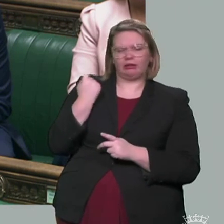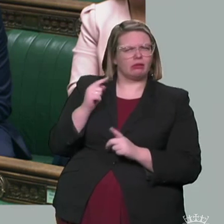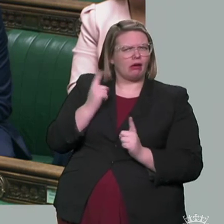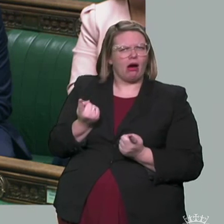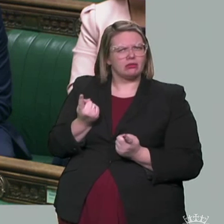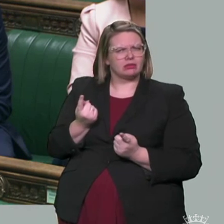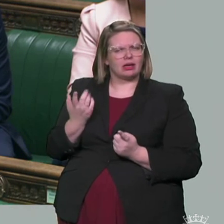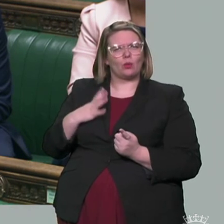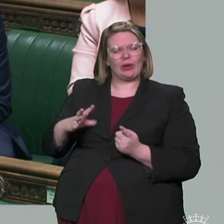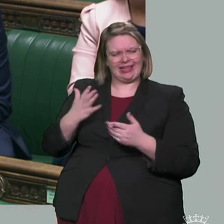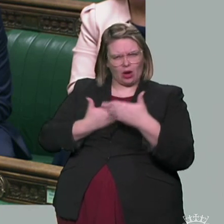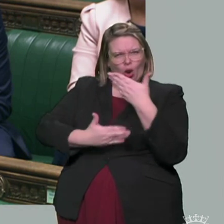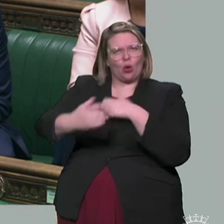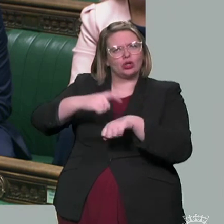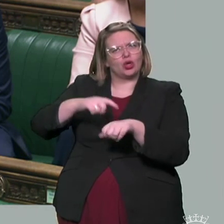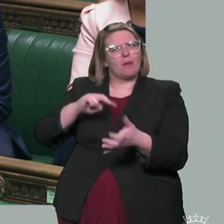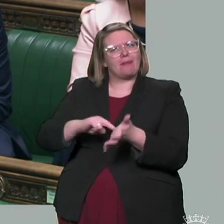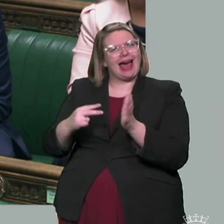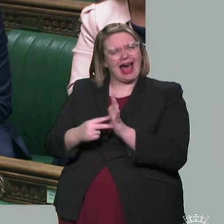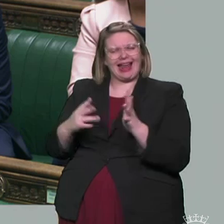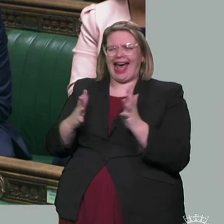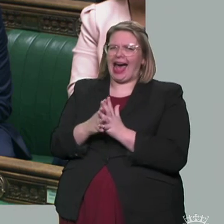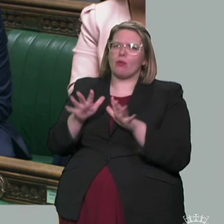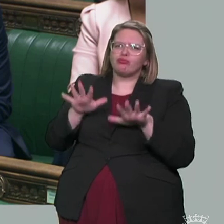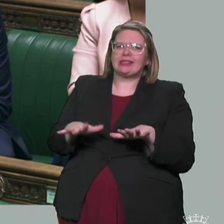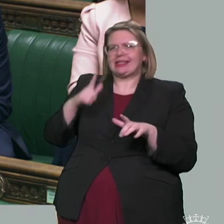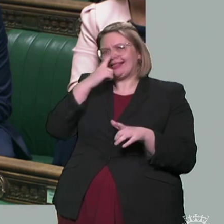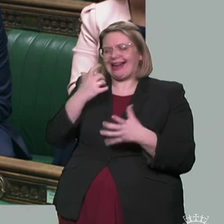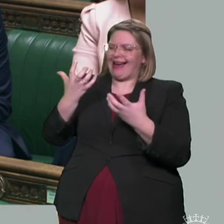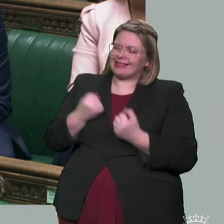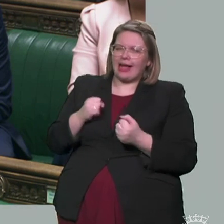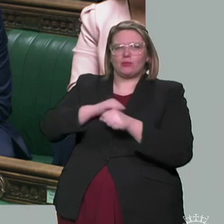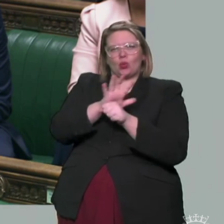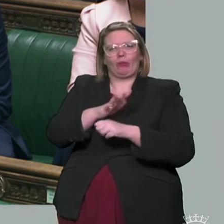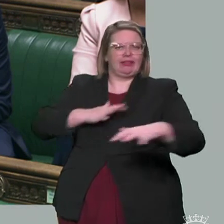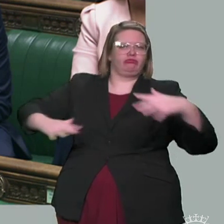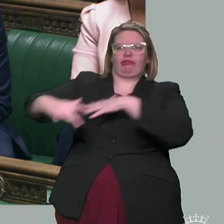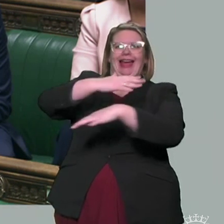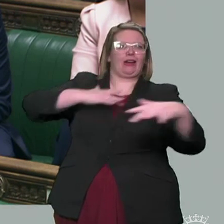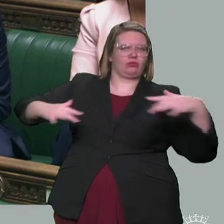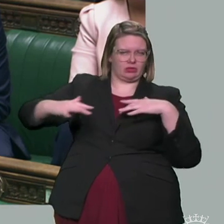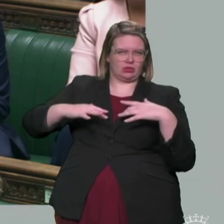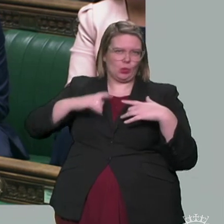We must have a plan to live as normal with this virus forever.